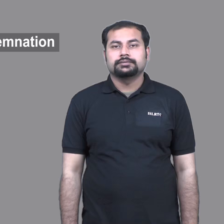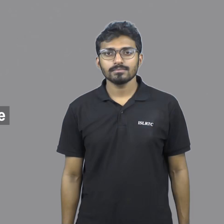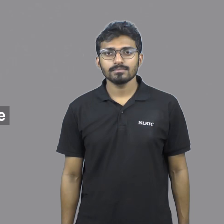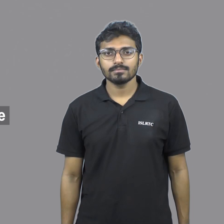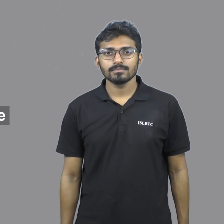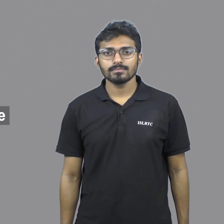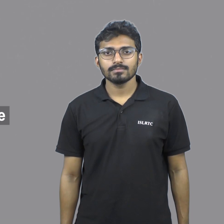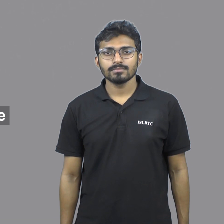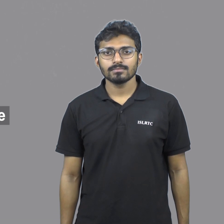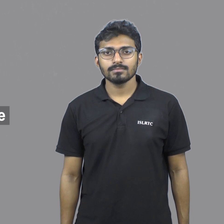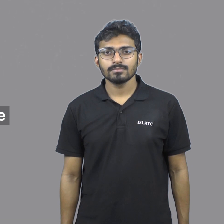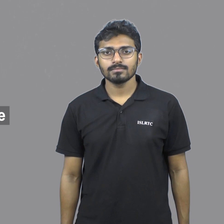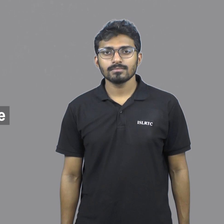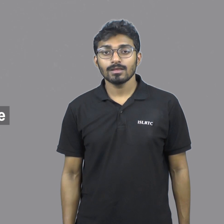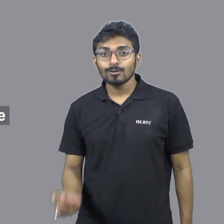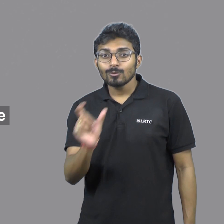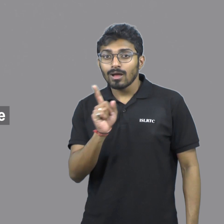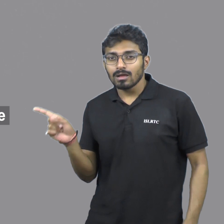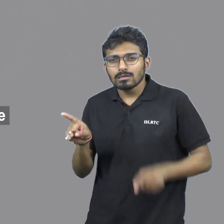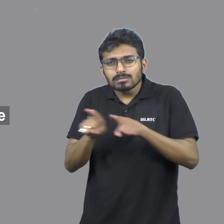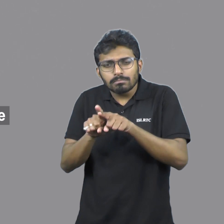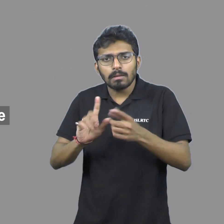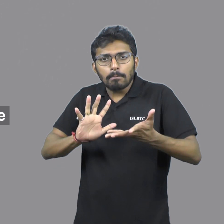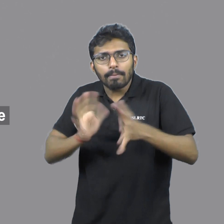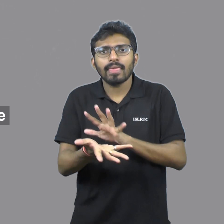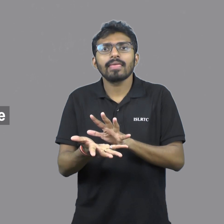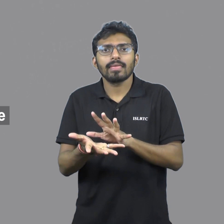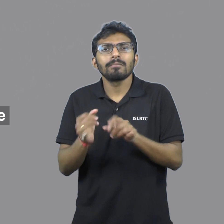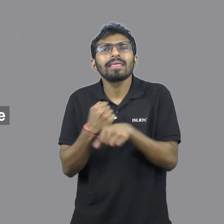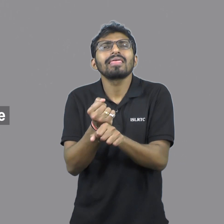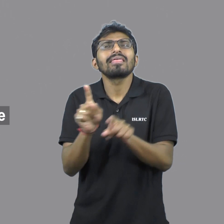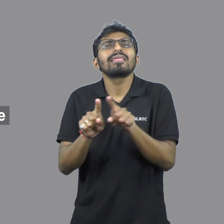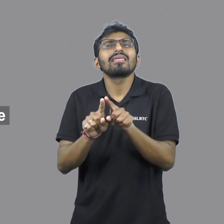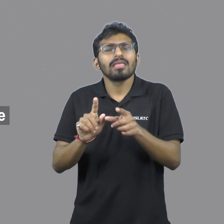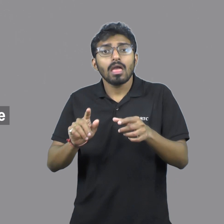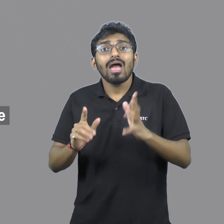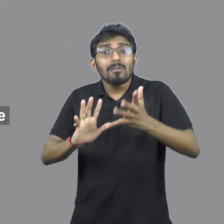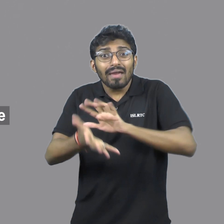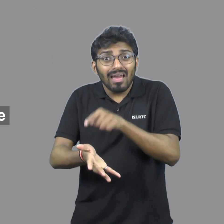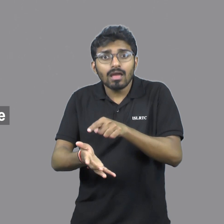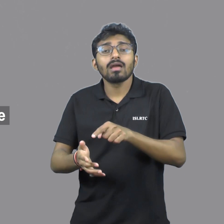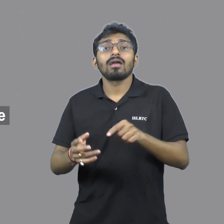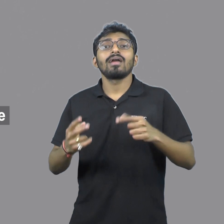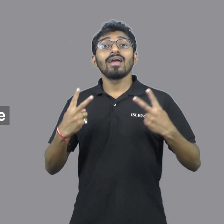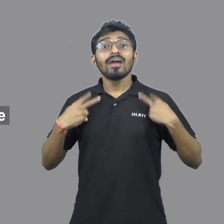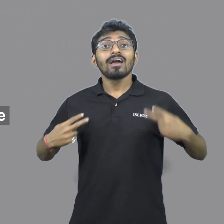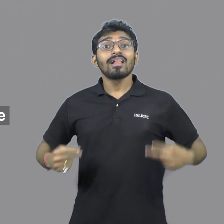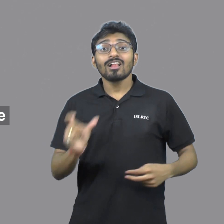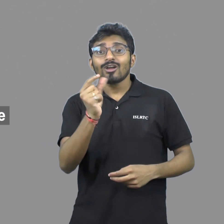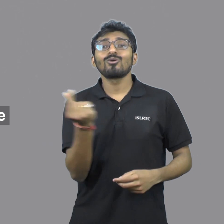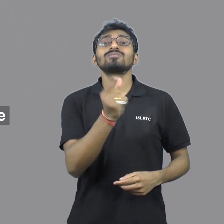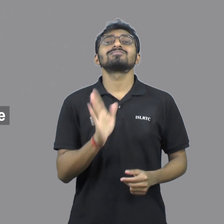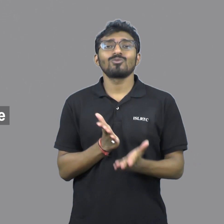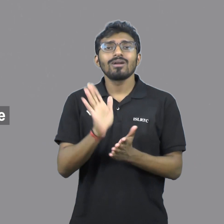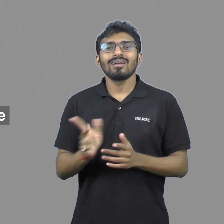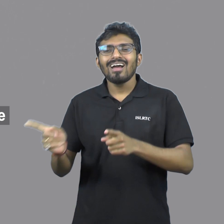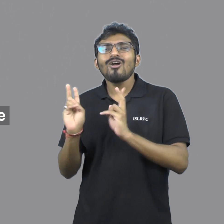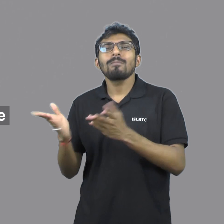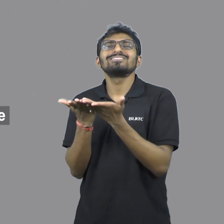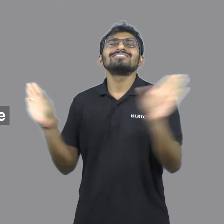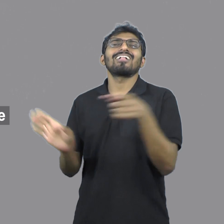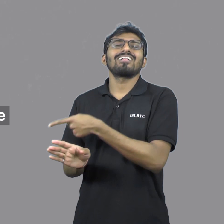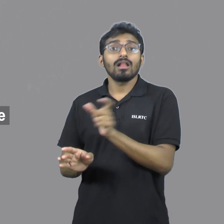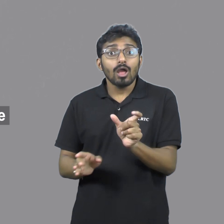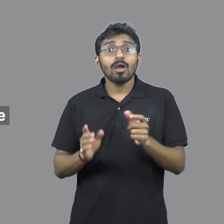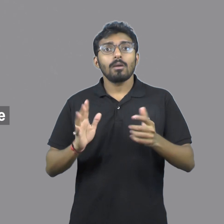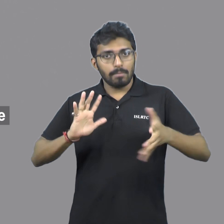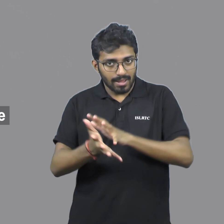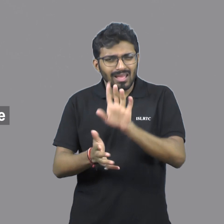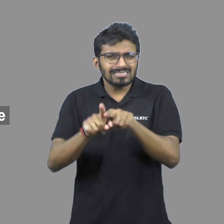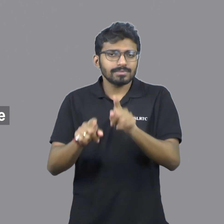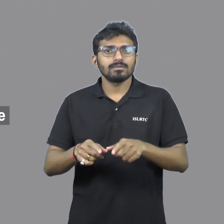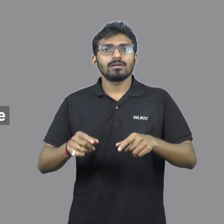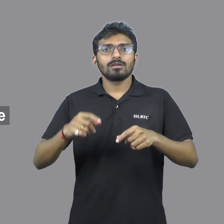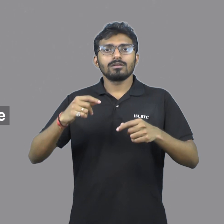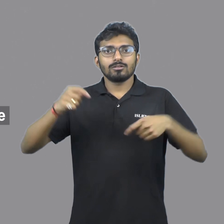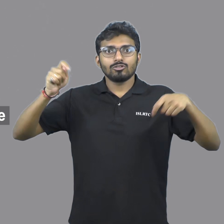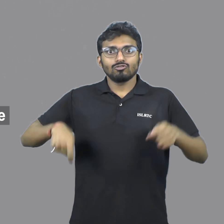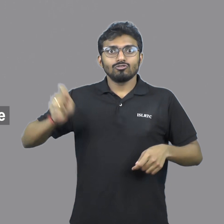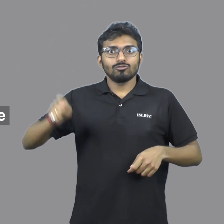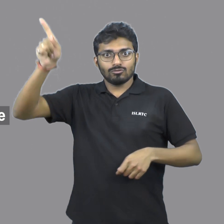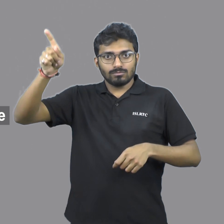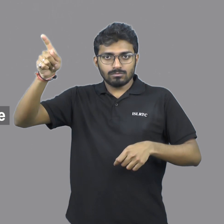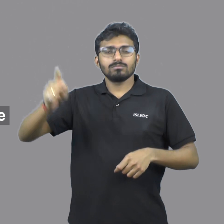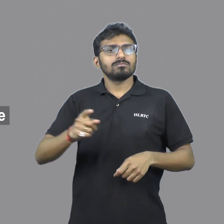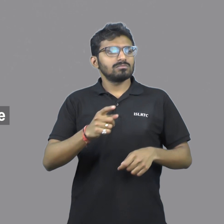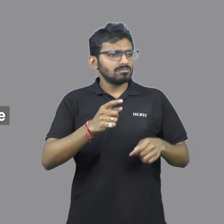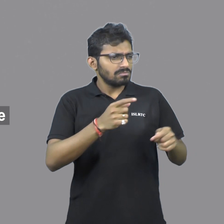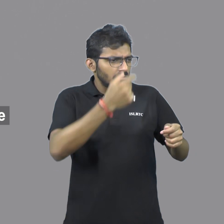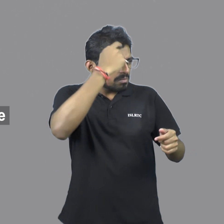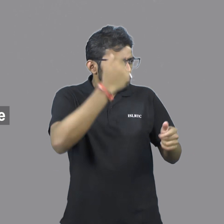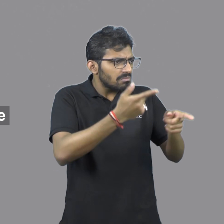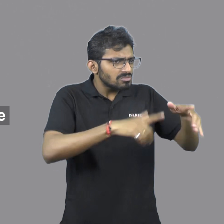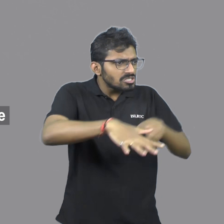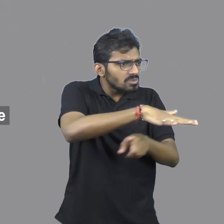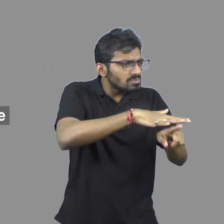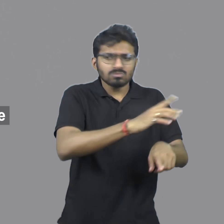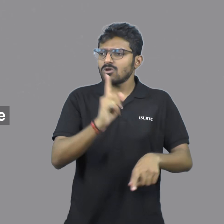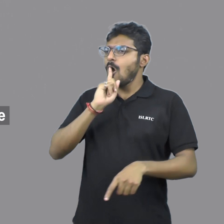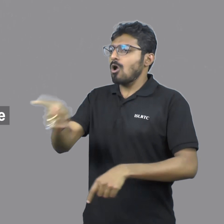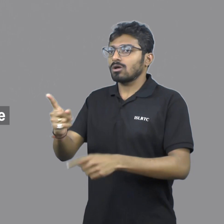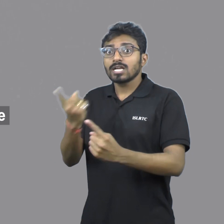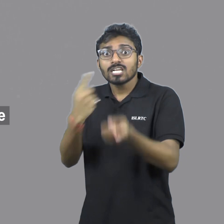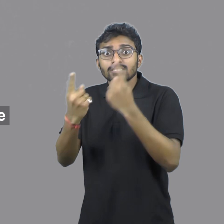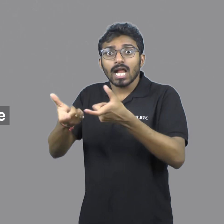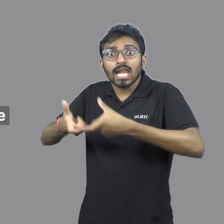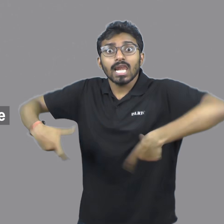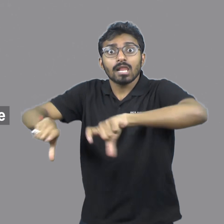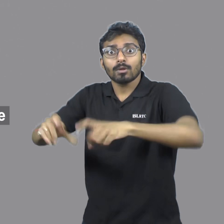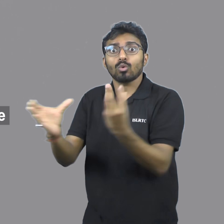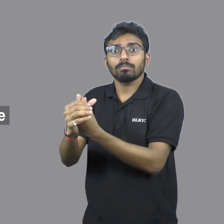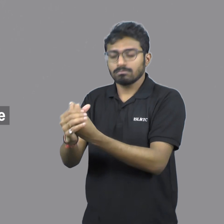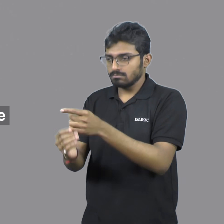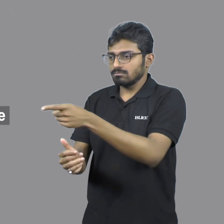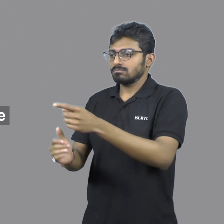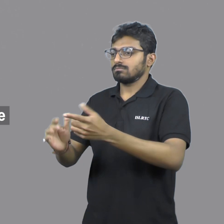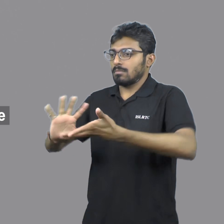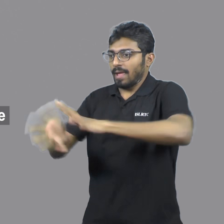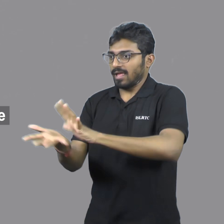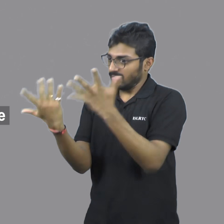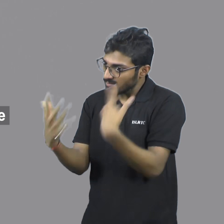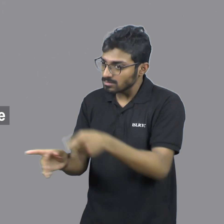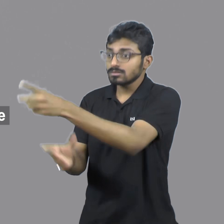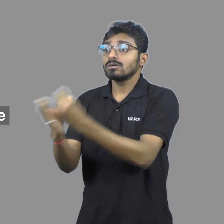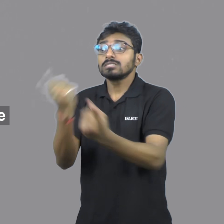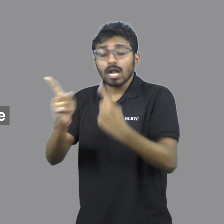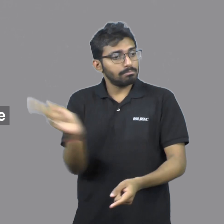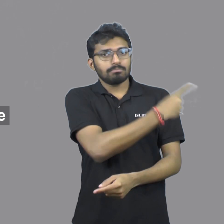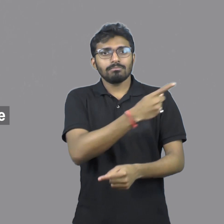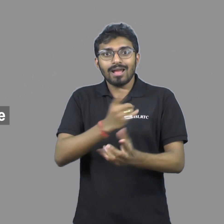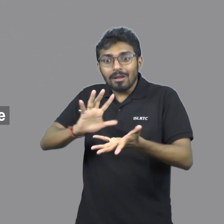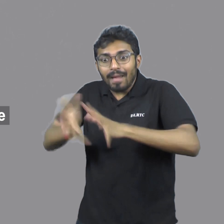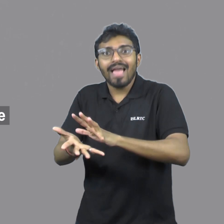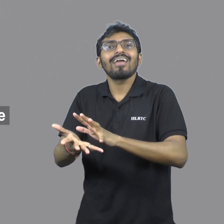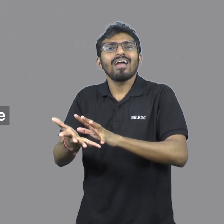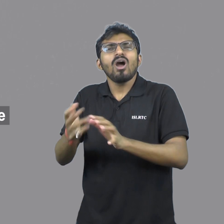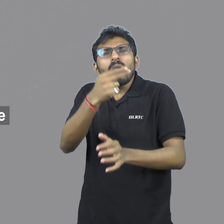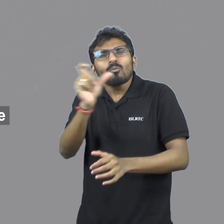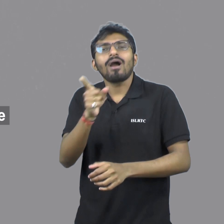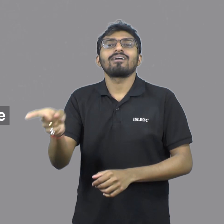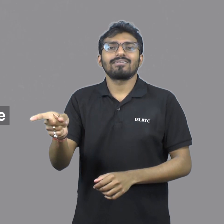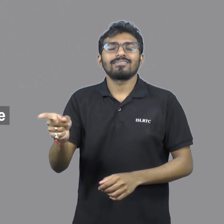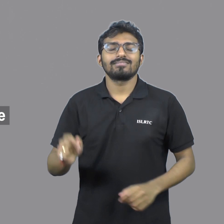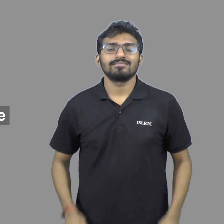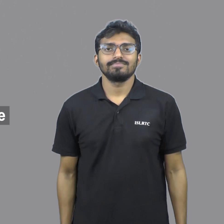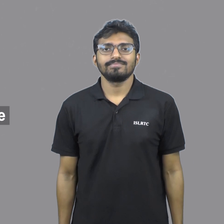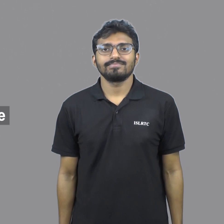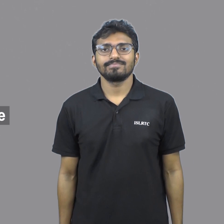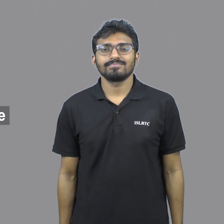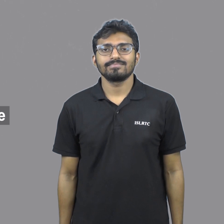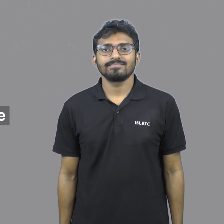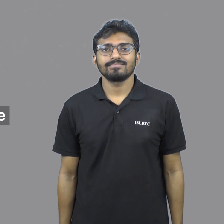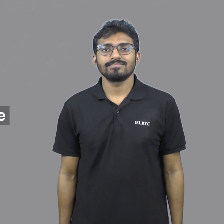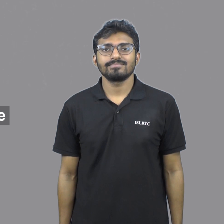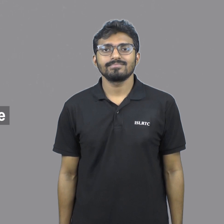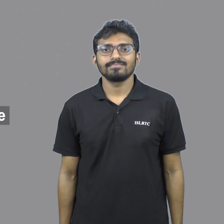Constitute